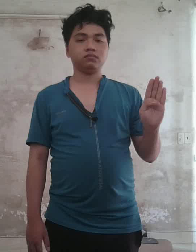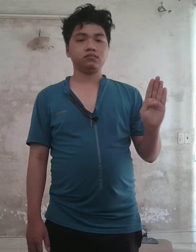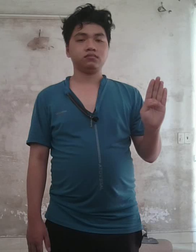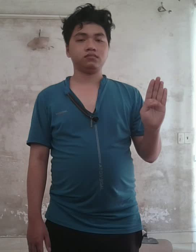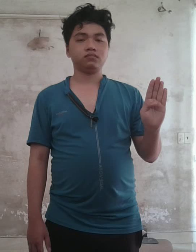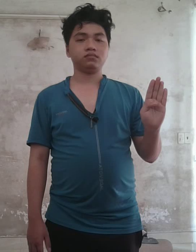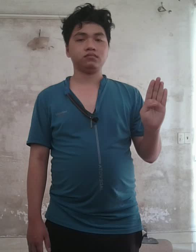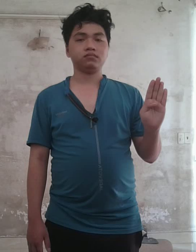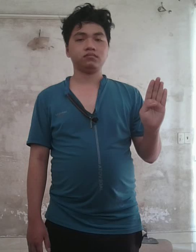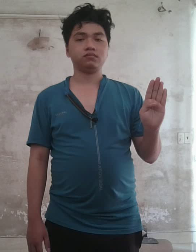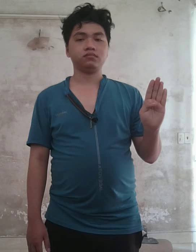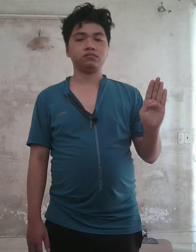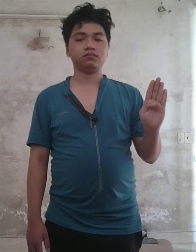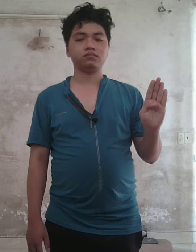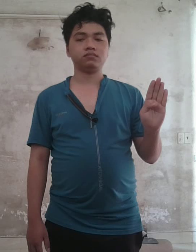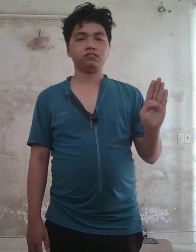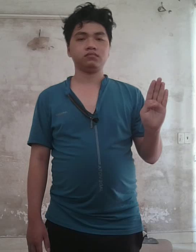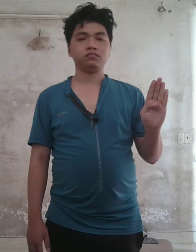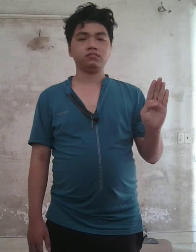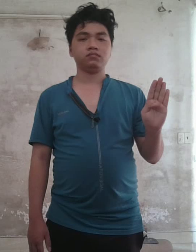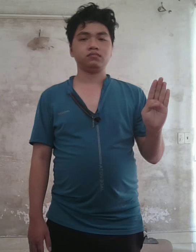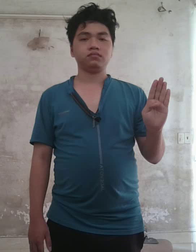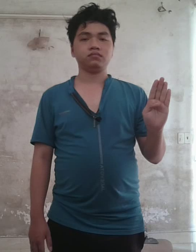b